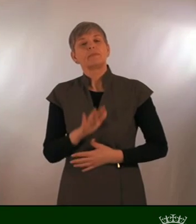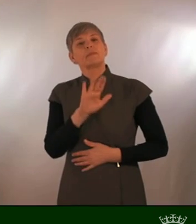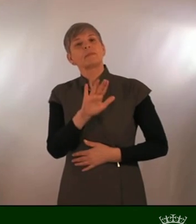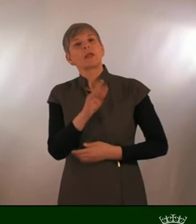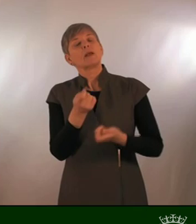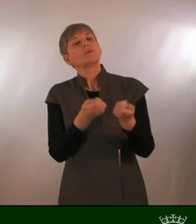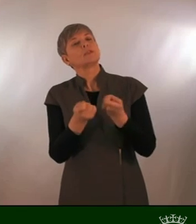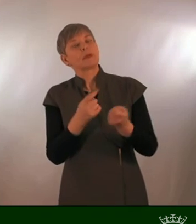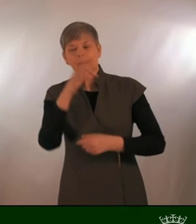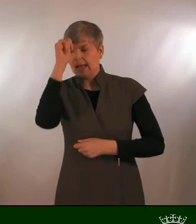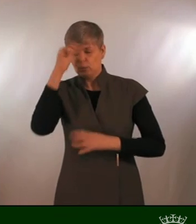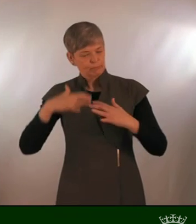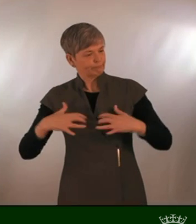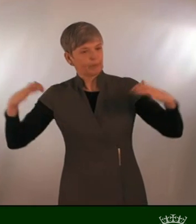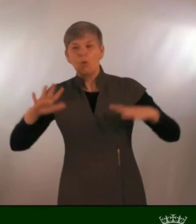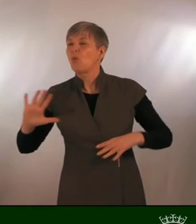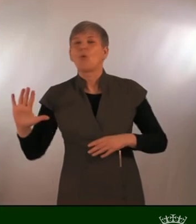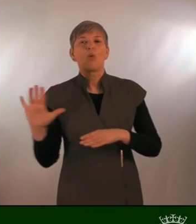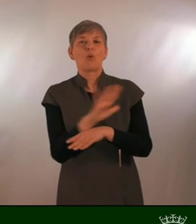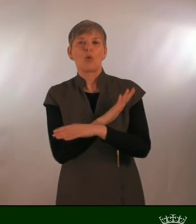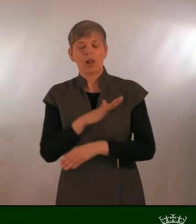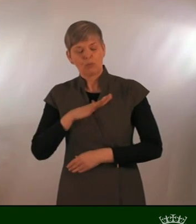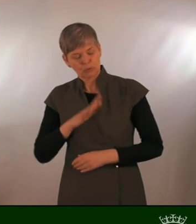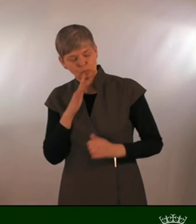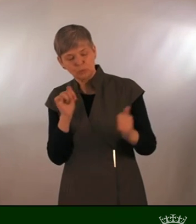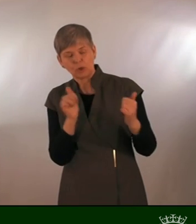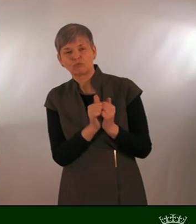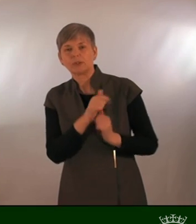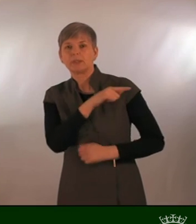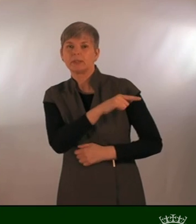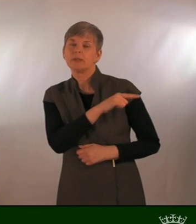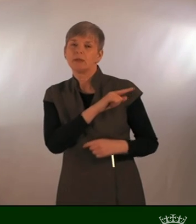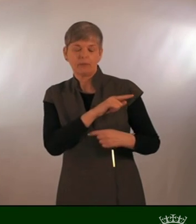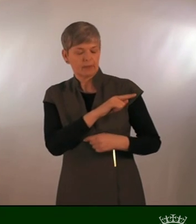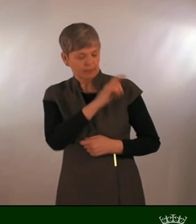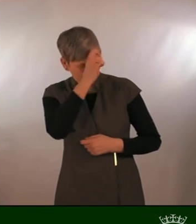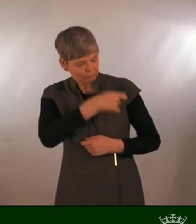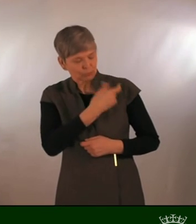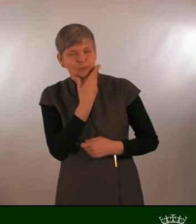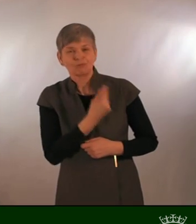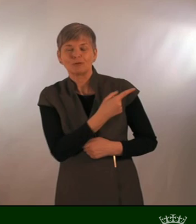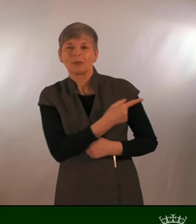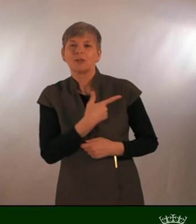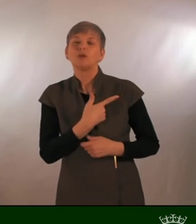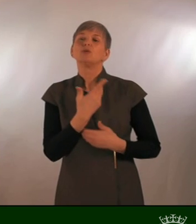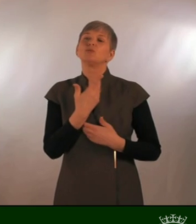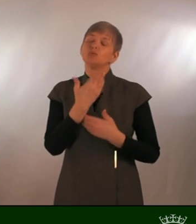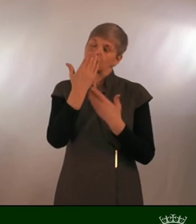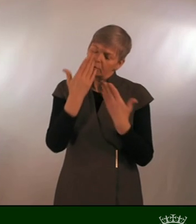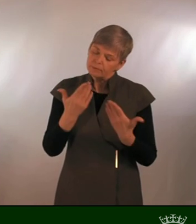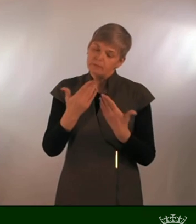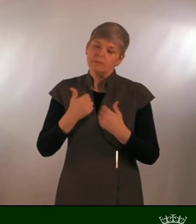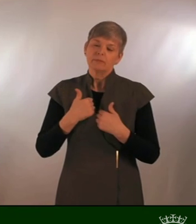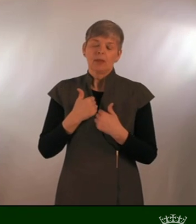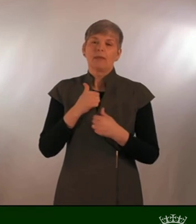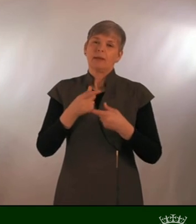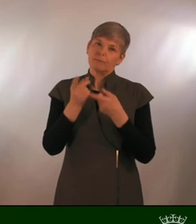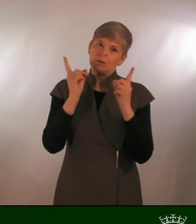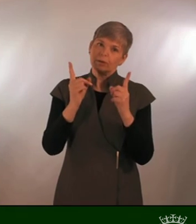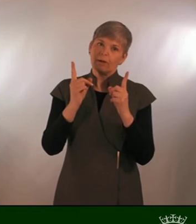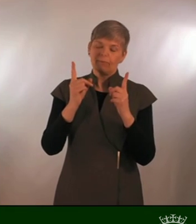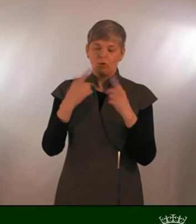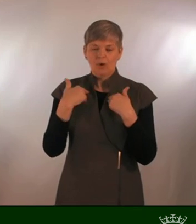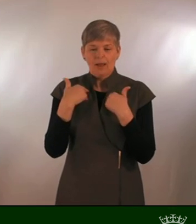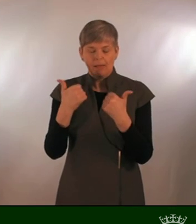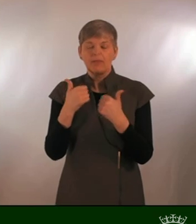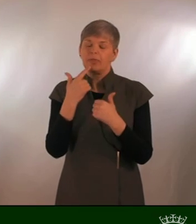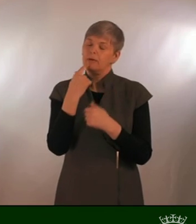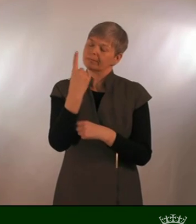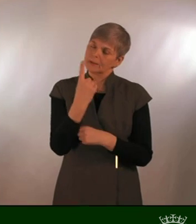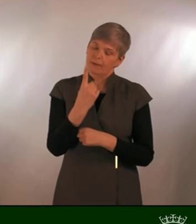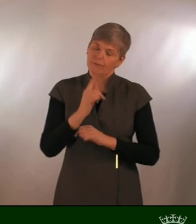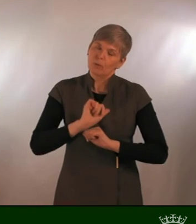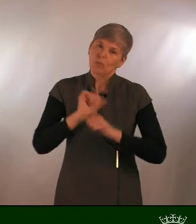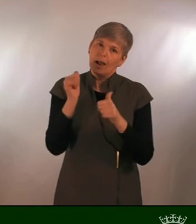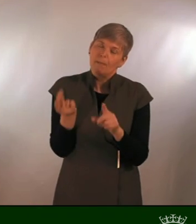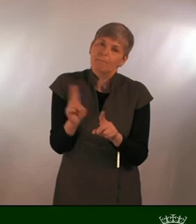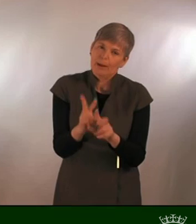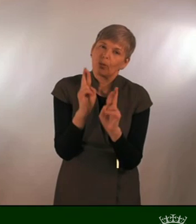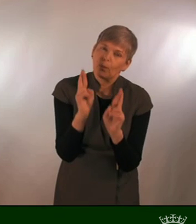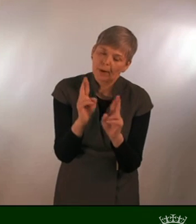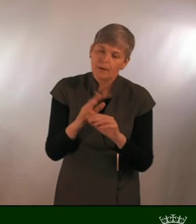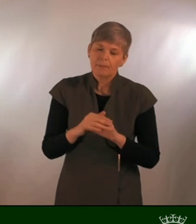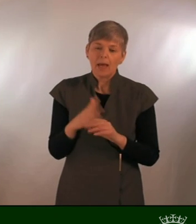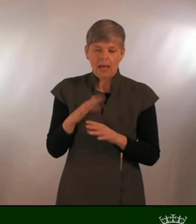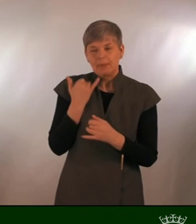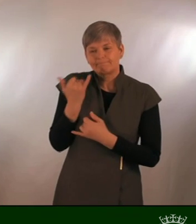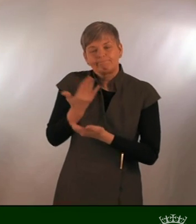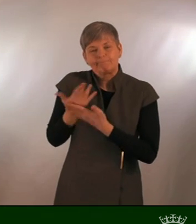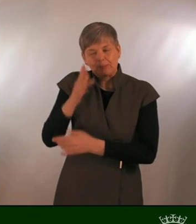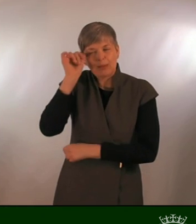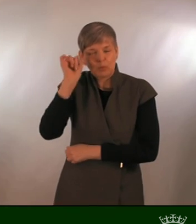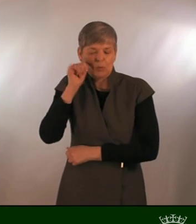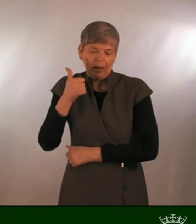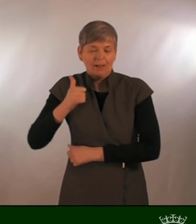I know the whole House will wish to join the right honourable Gentleman in wishing my honourable Friend the Mental Health Minister a speedy recovery; having talked to her, I know that she will make one.